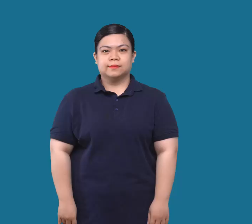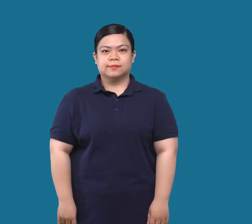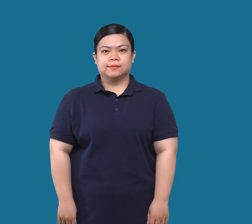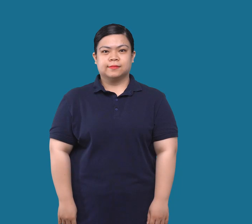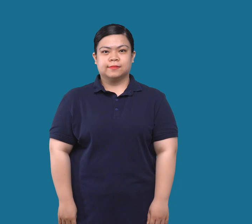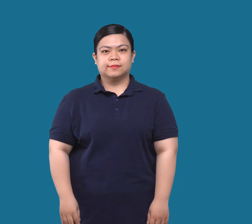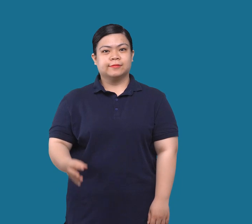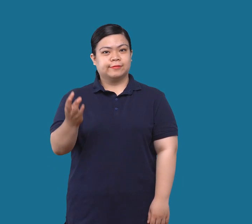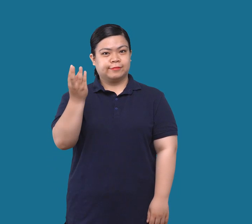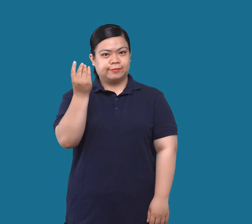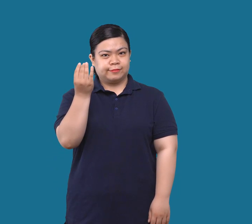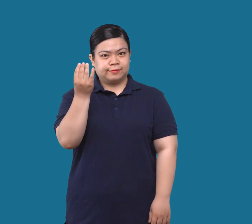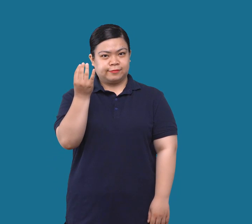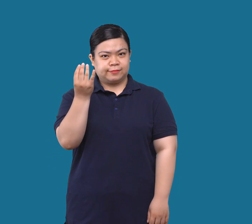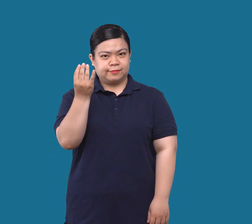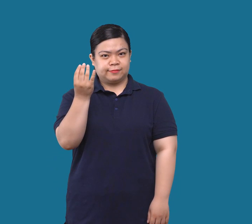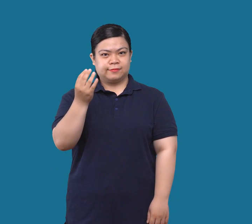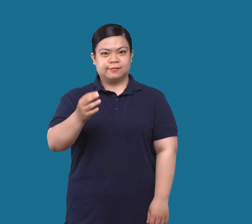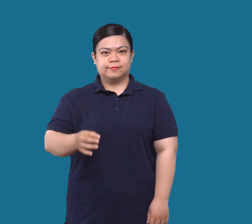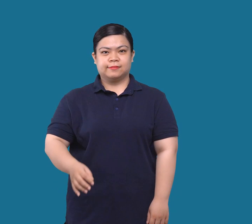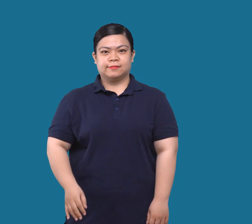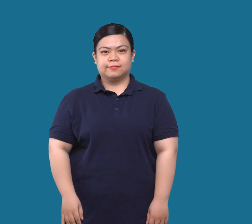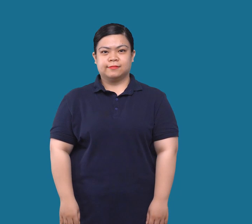phép tính